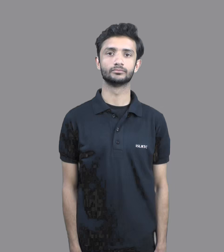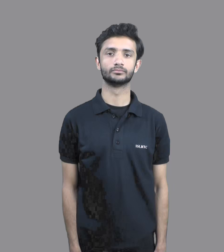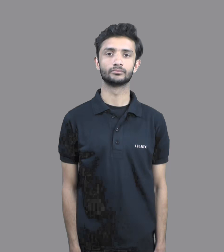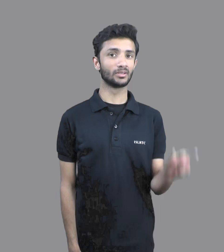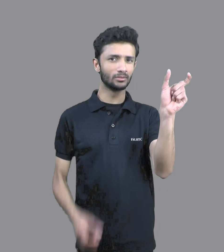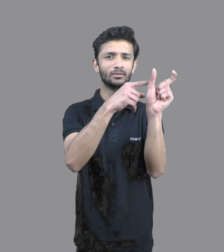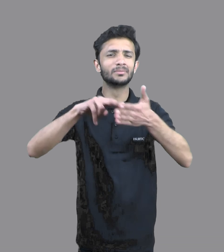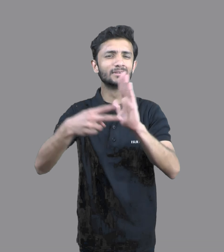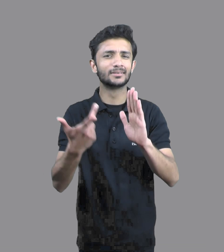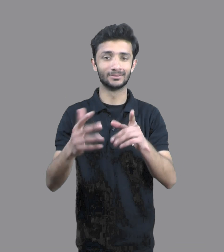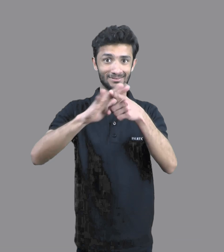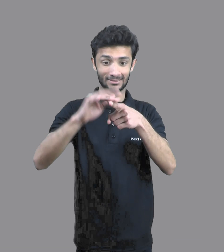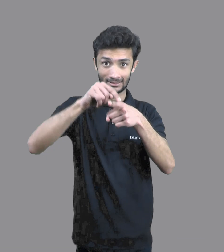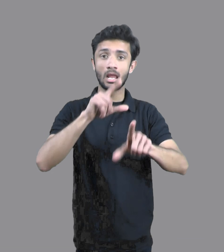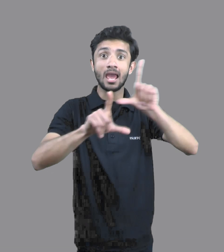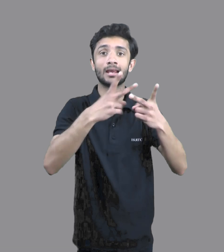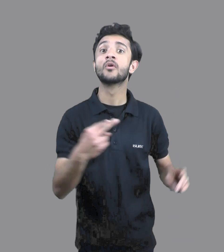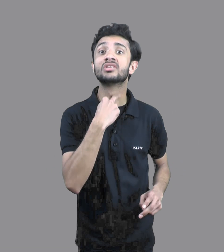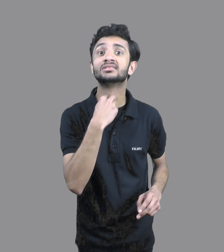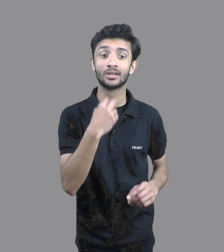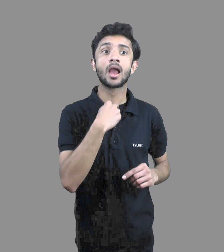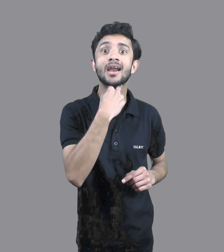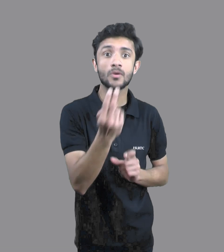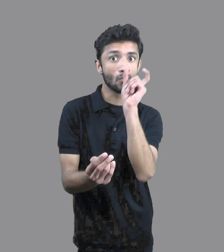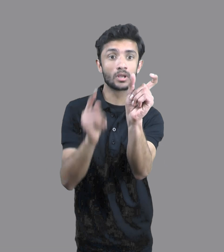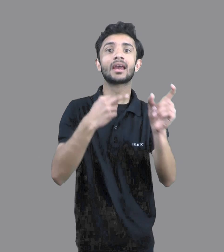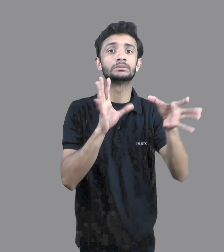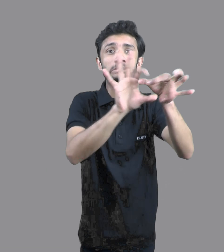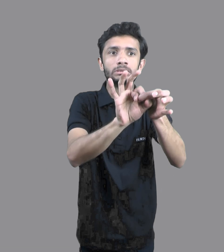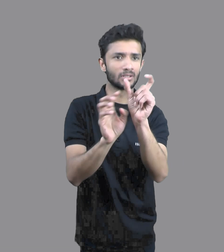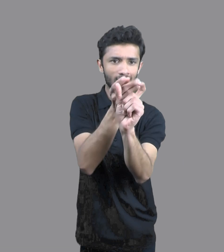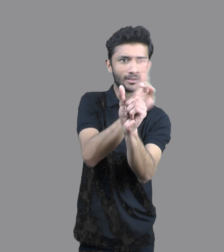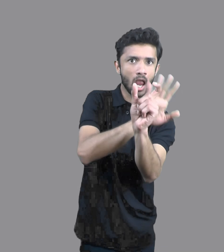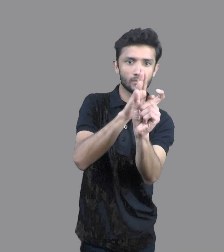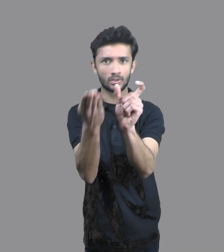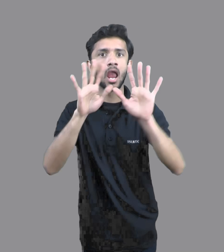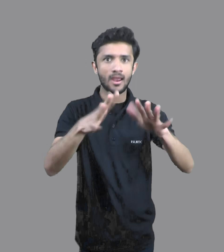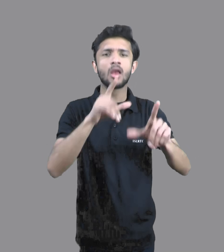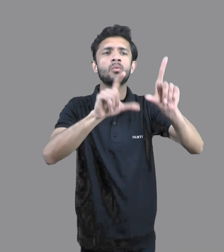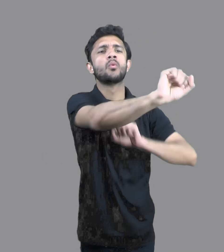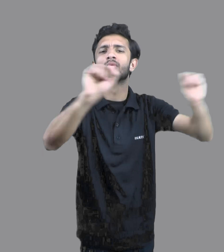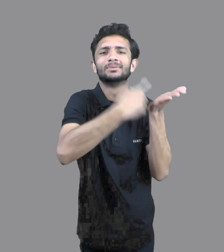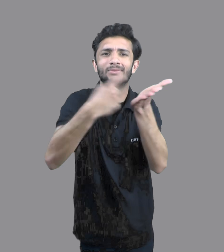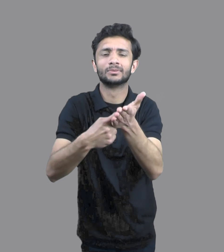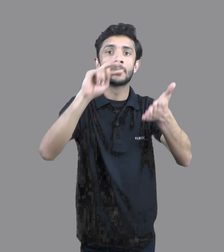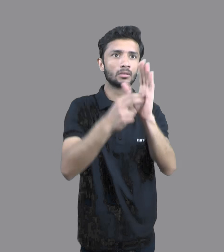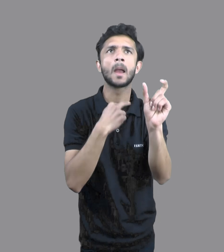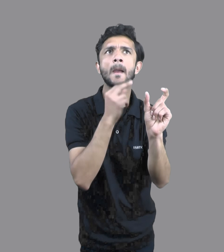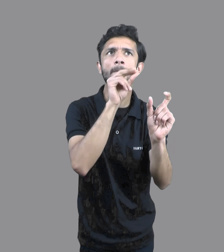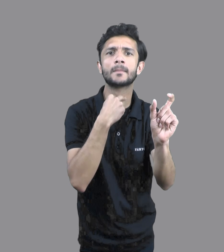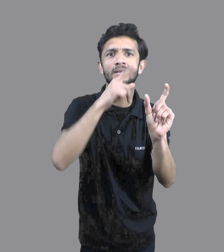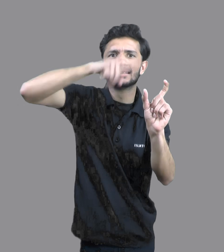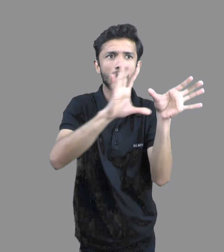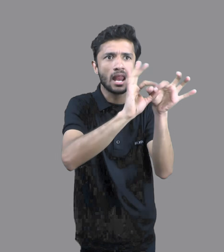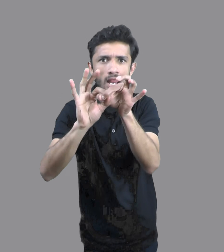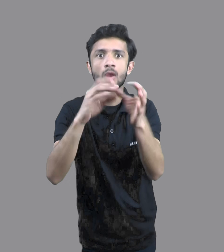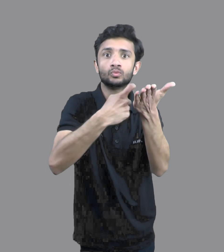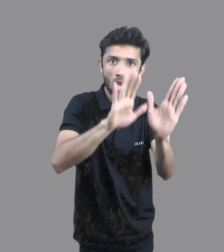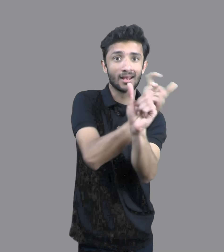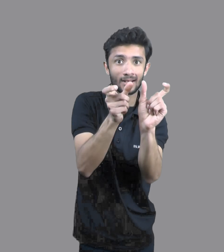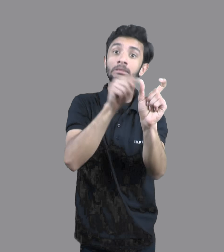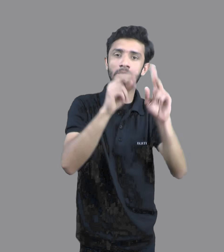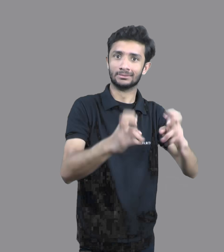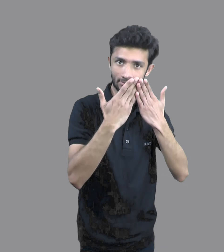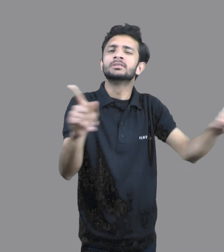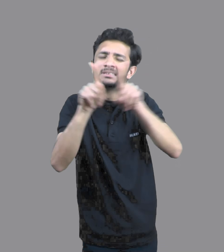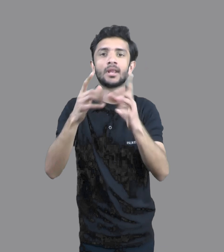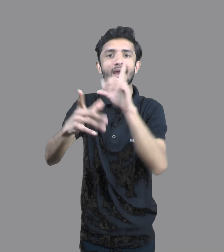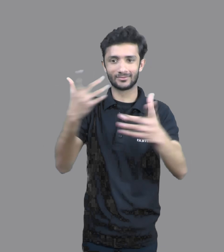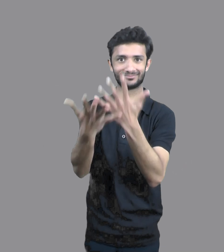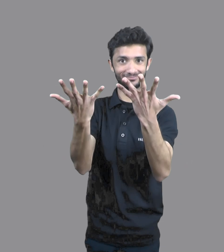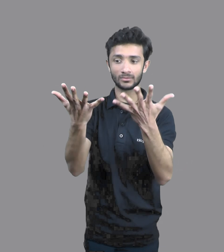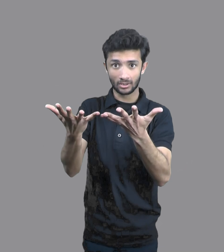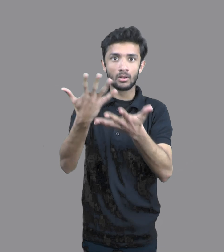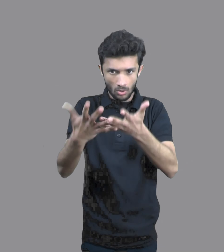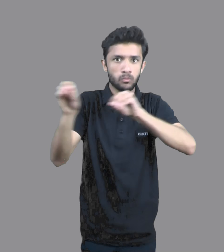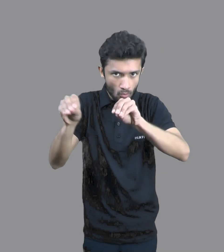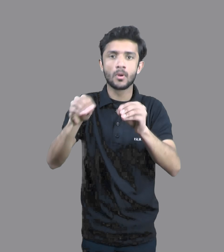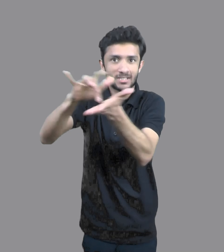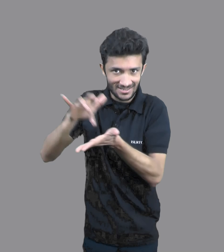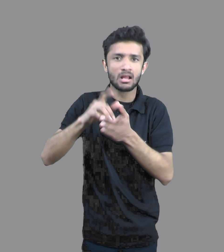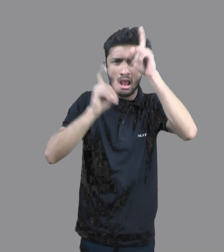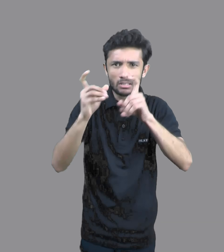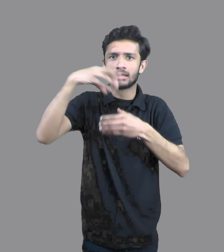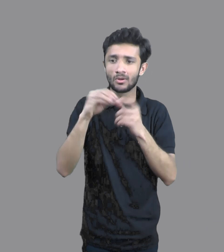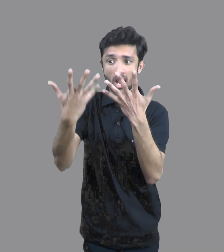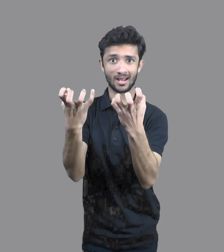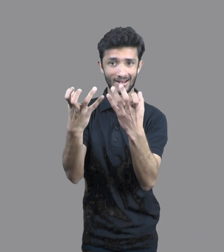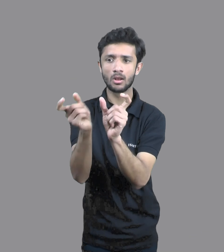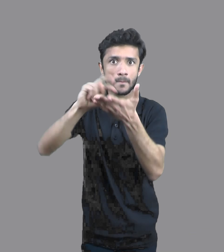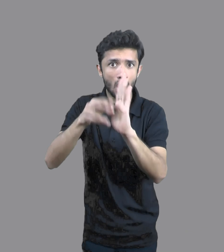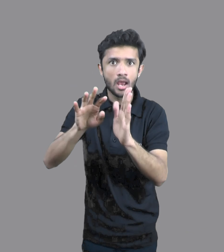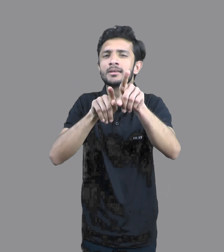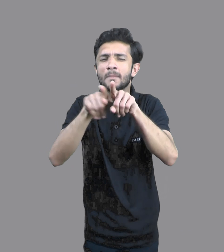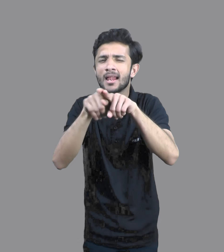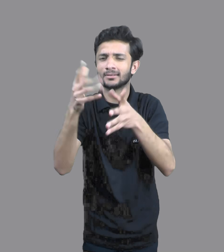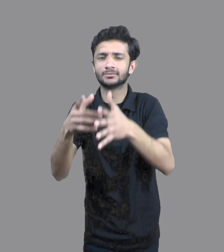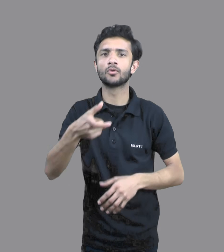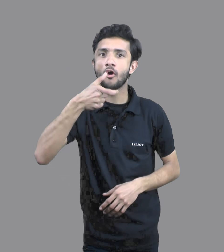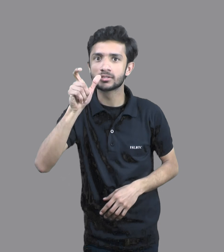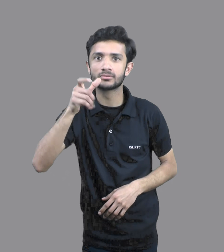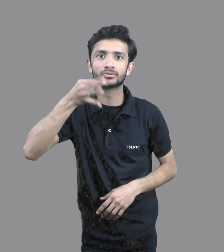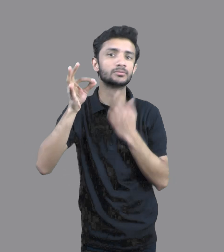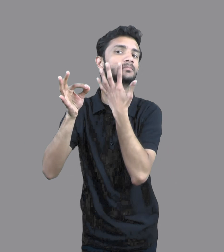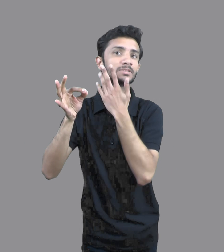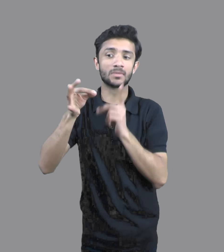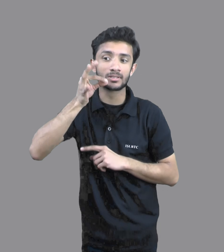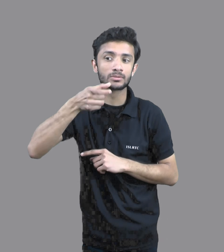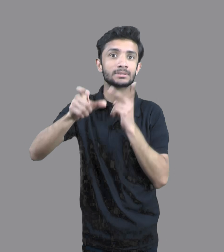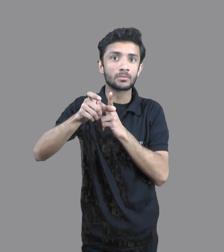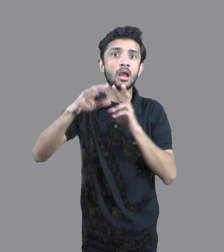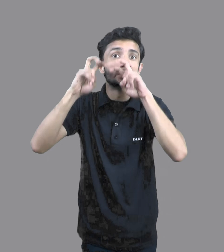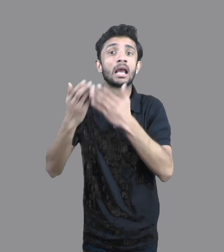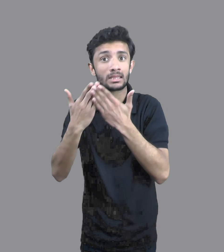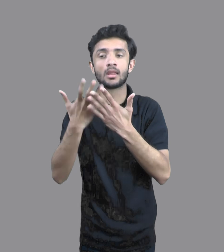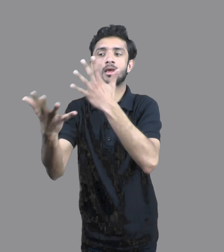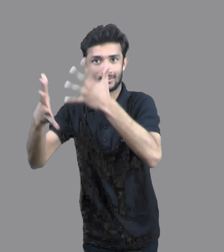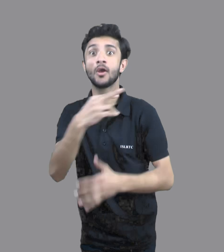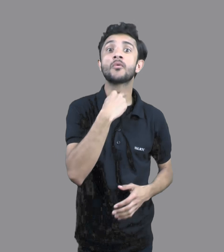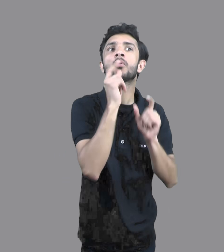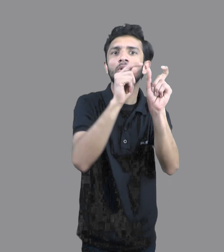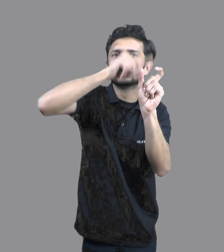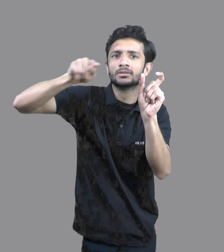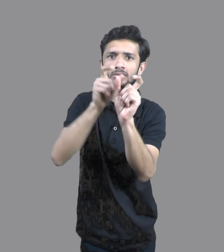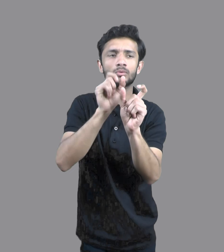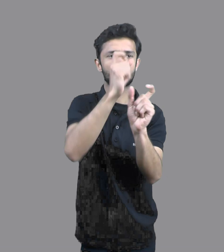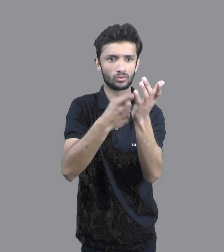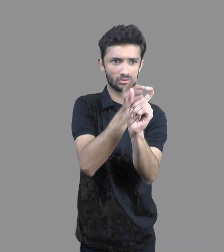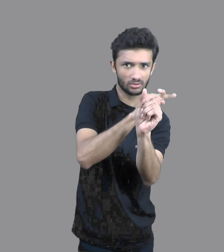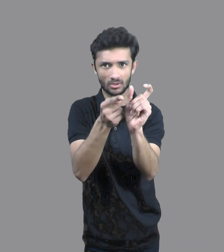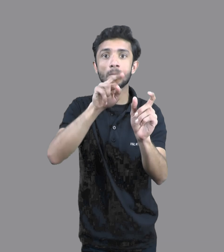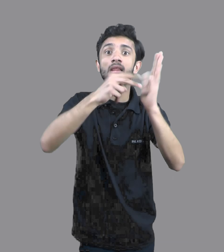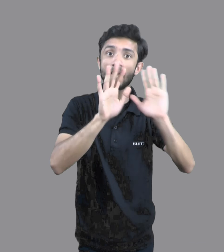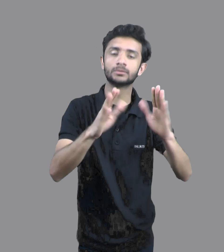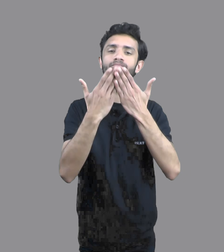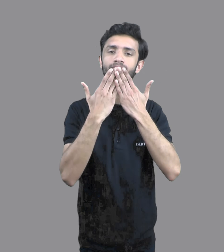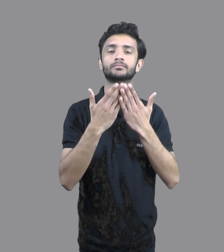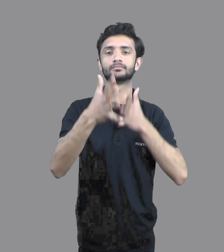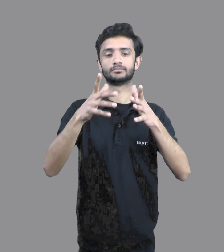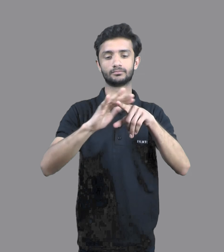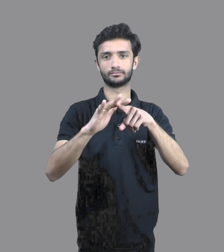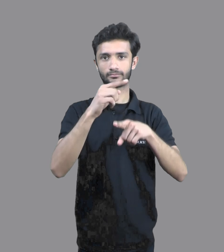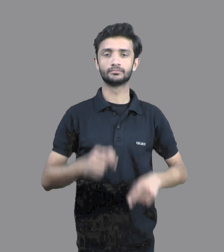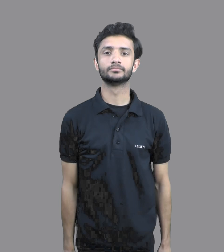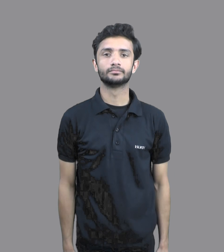Phonology